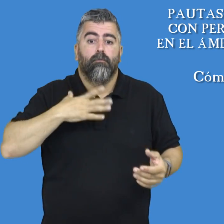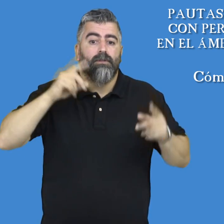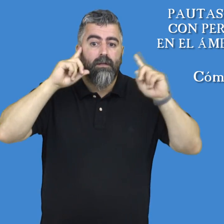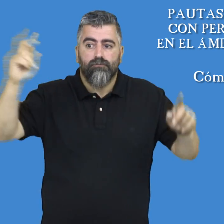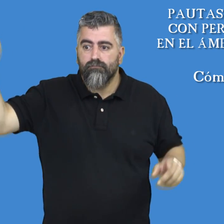caso